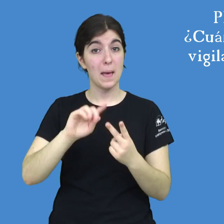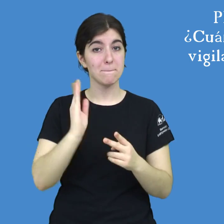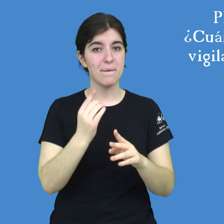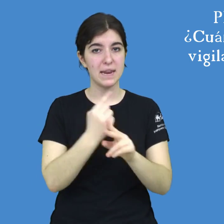afectar